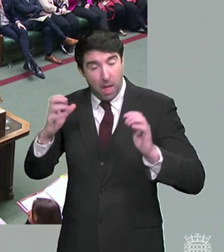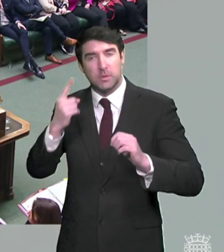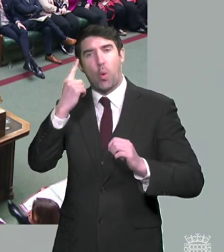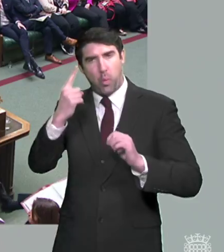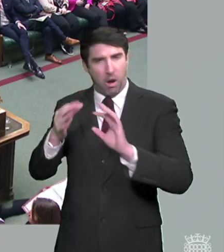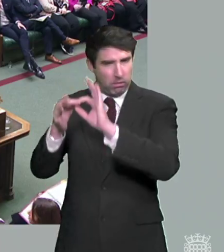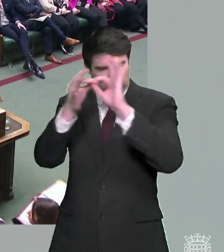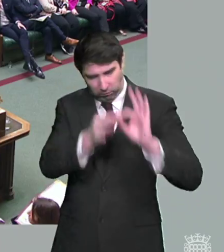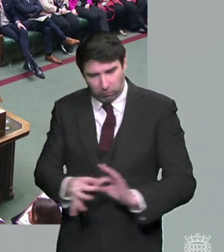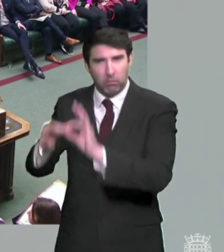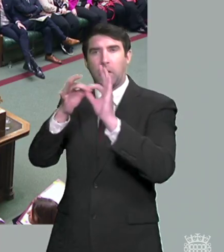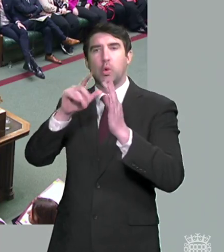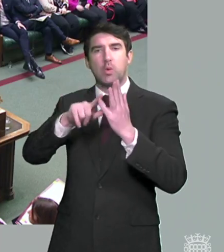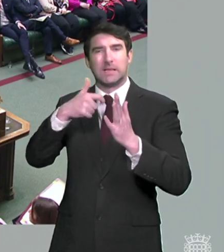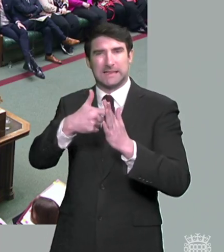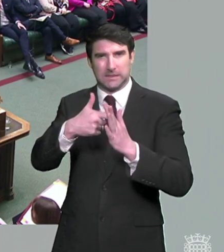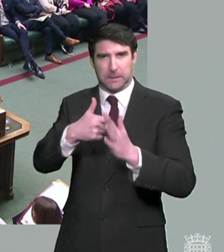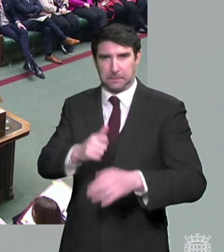Just for the record, he is the right honourable.